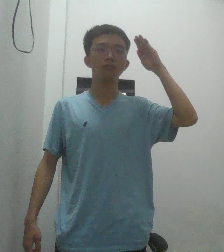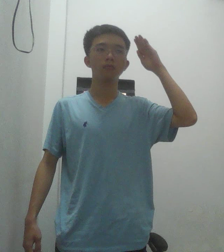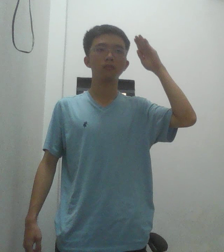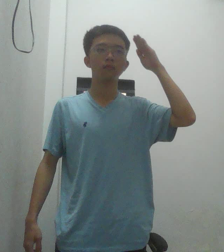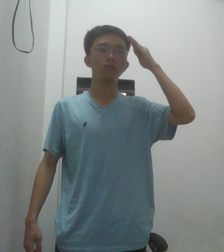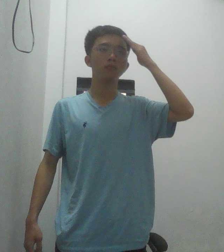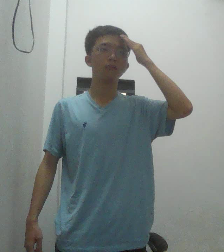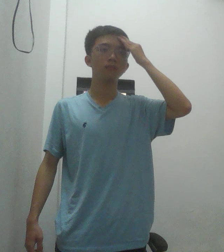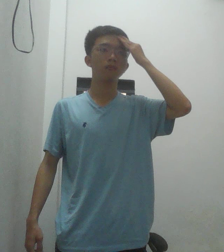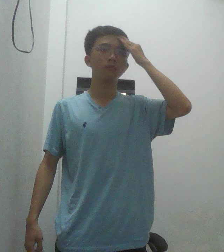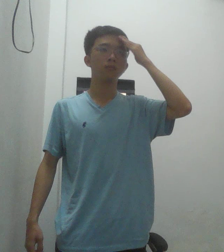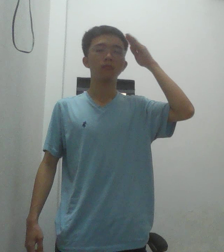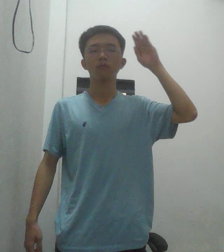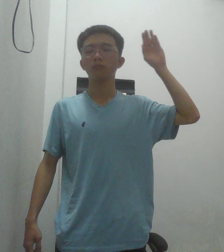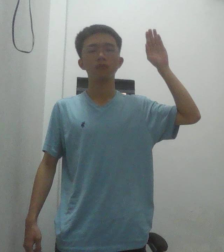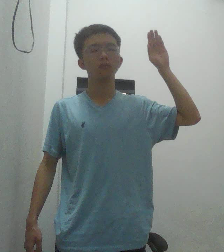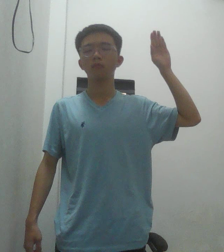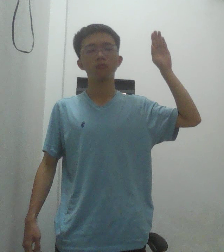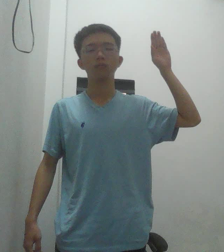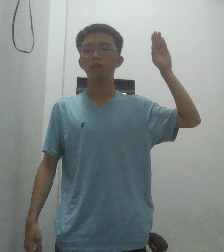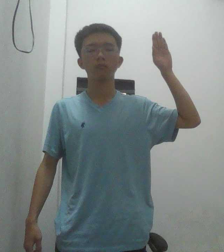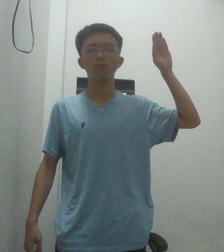khong biet